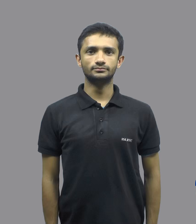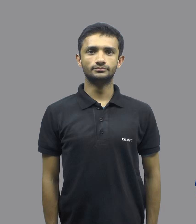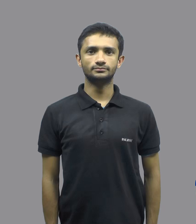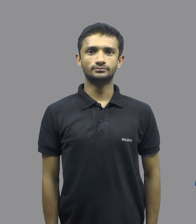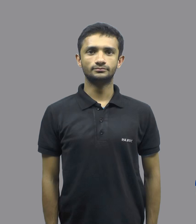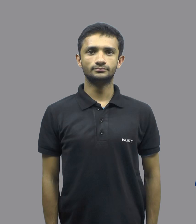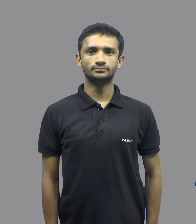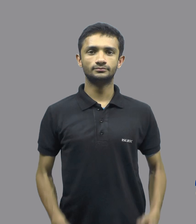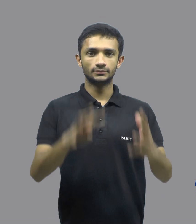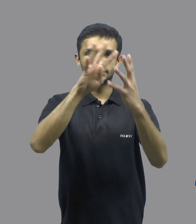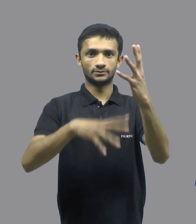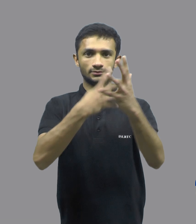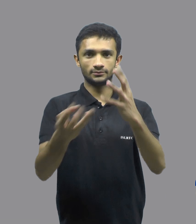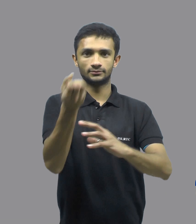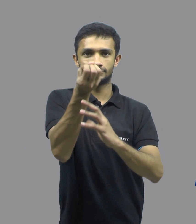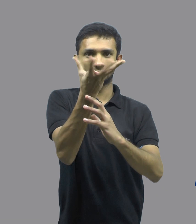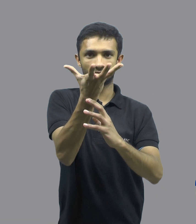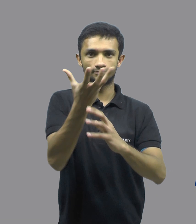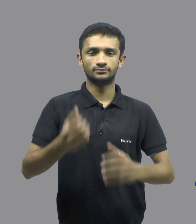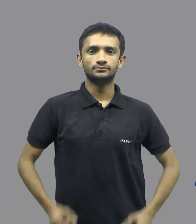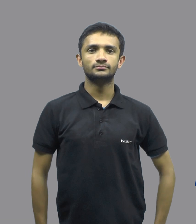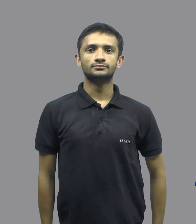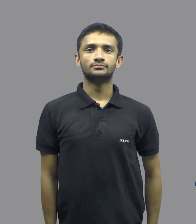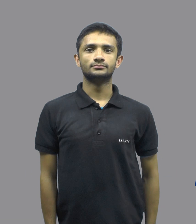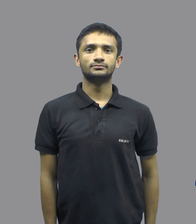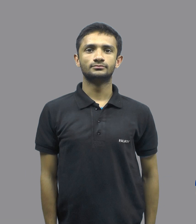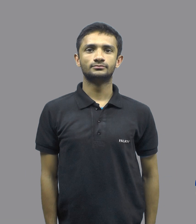Pineapple